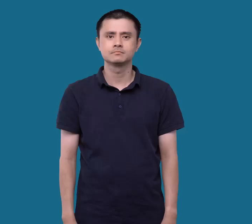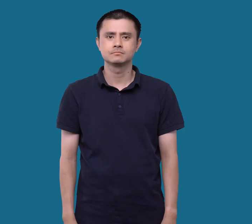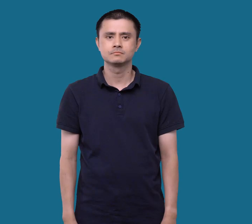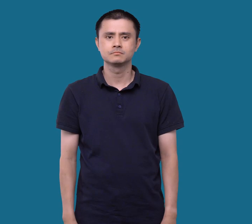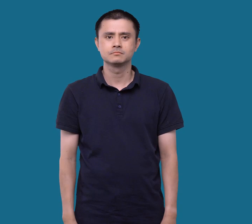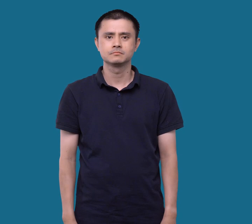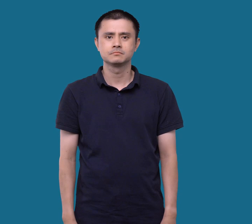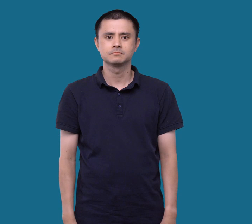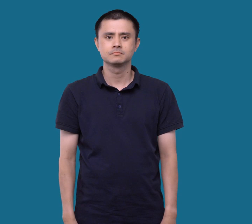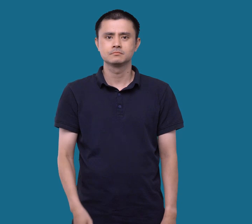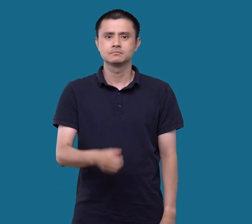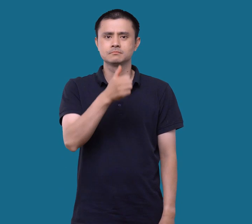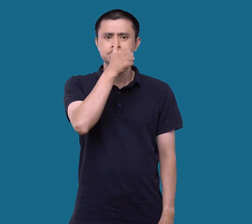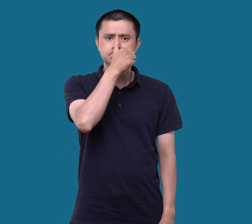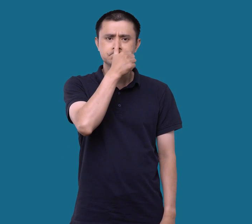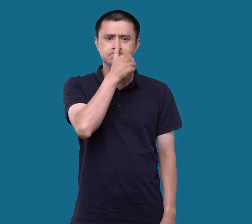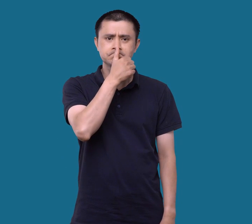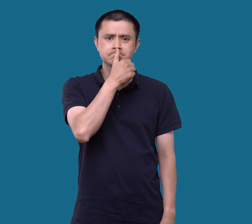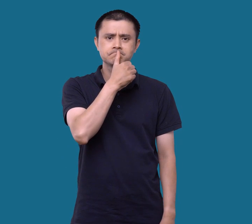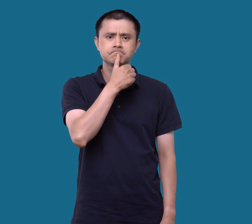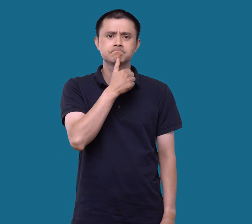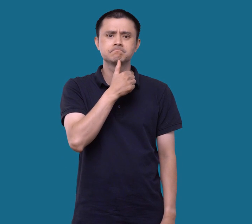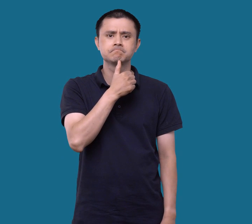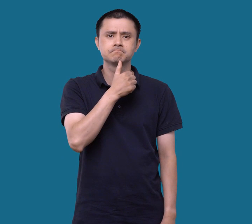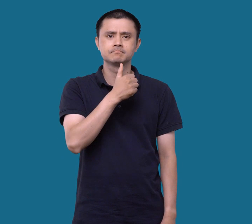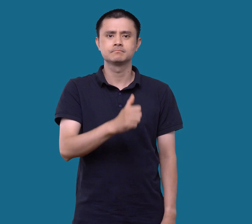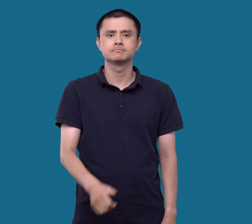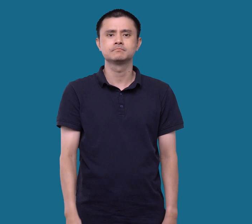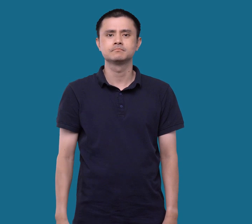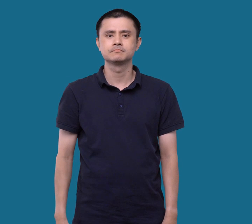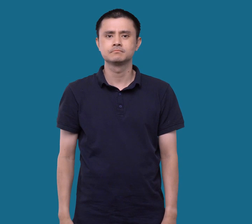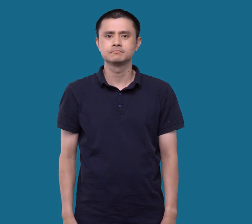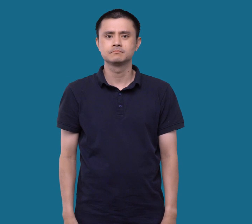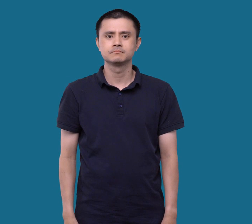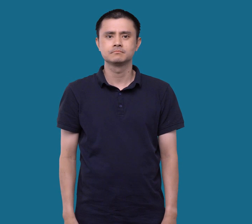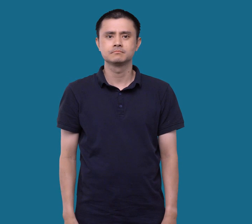nghiêm túc